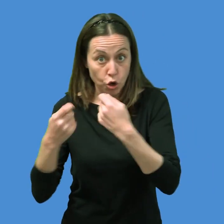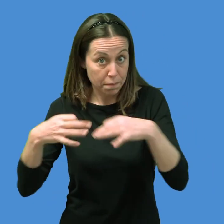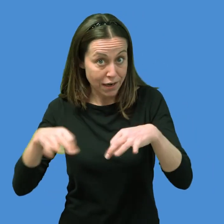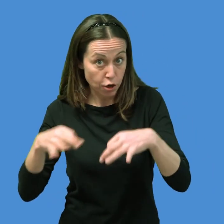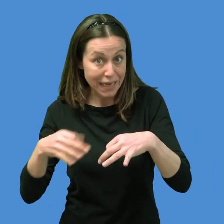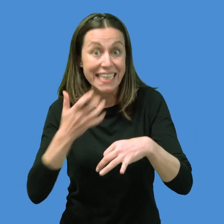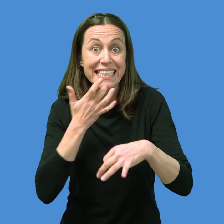normal